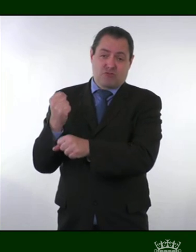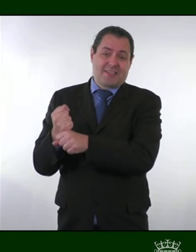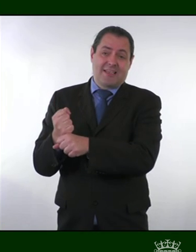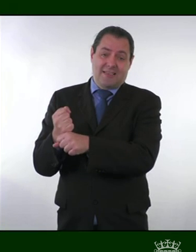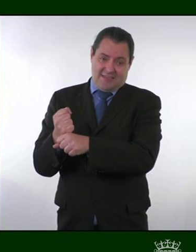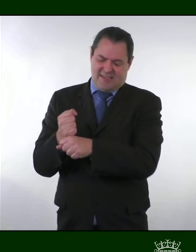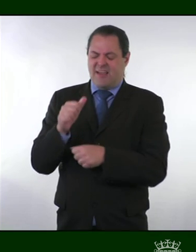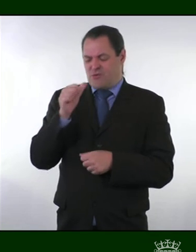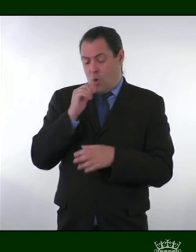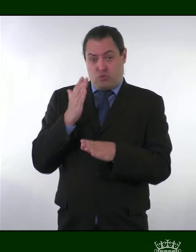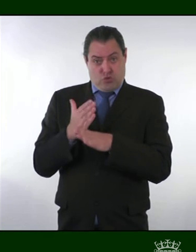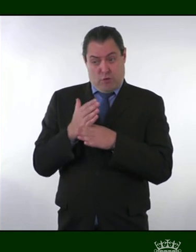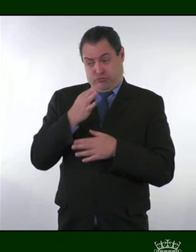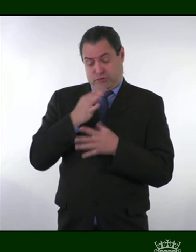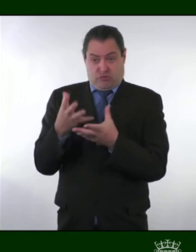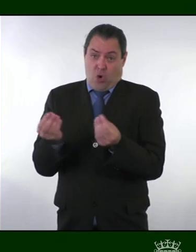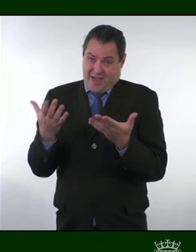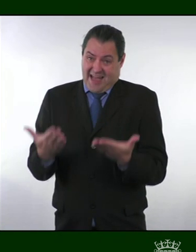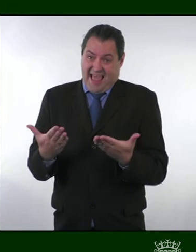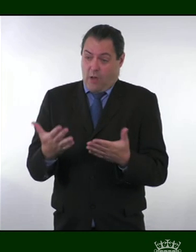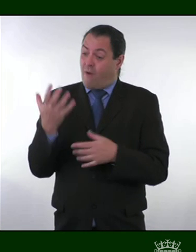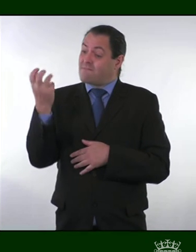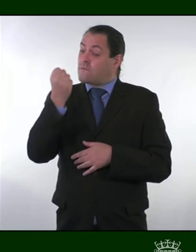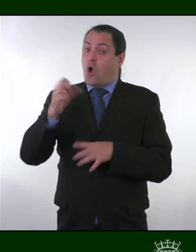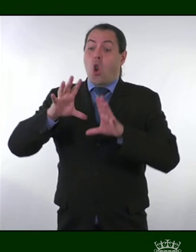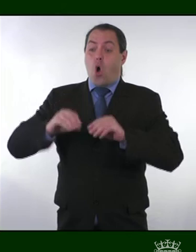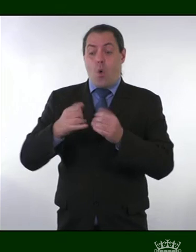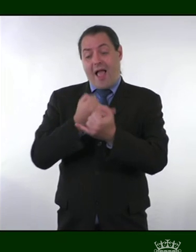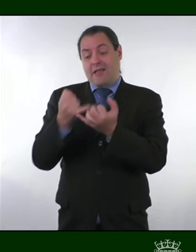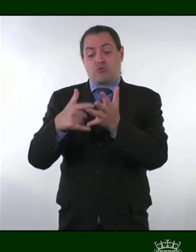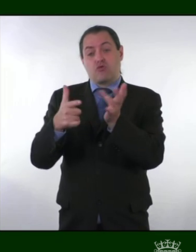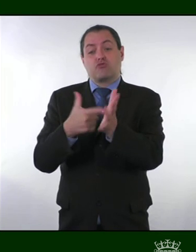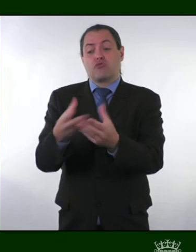We all know that jobs are under threat if the furlough scheme ends in October.